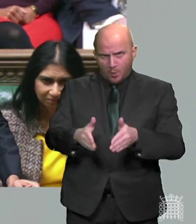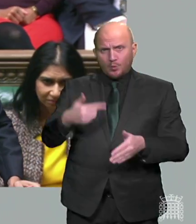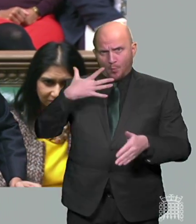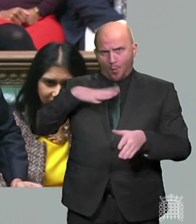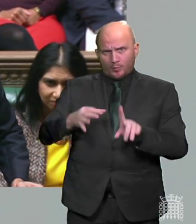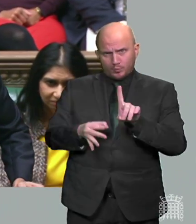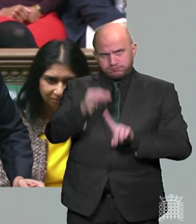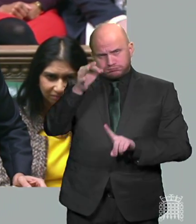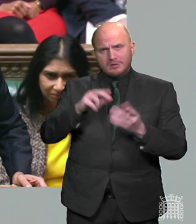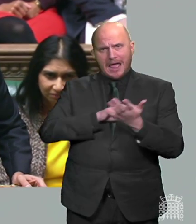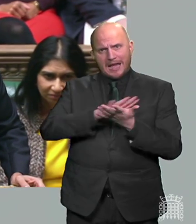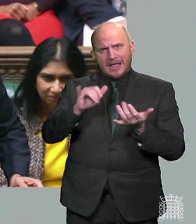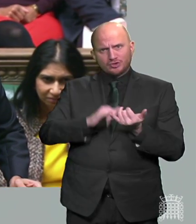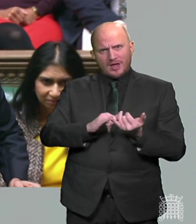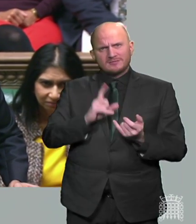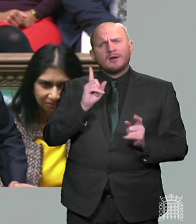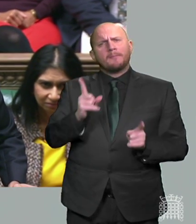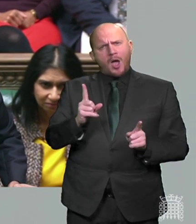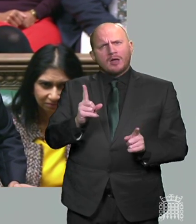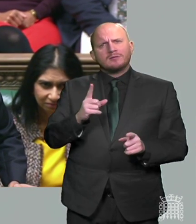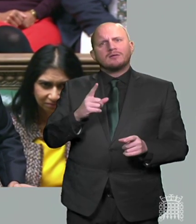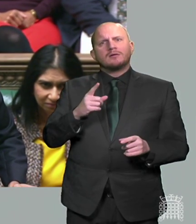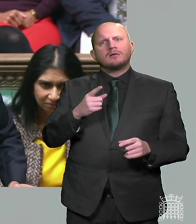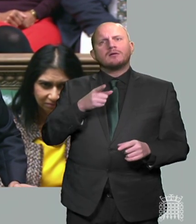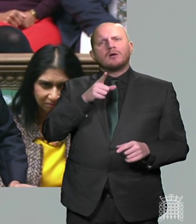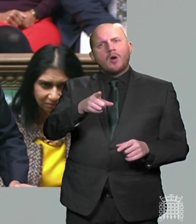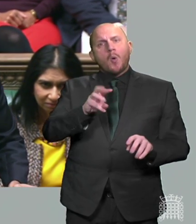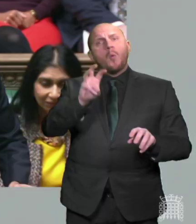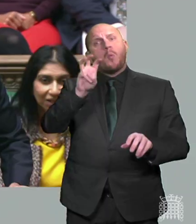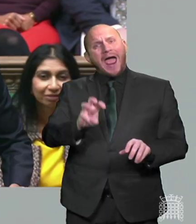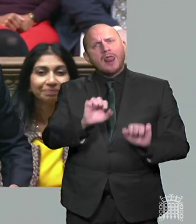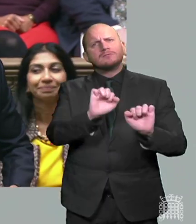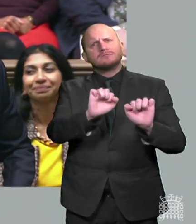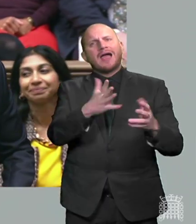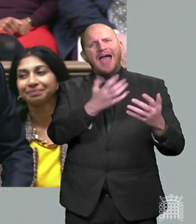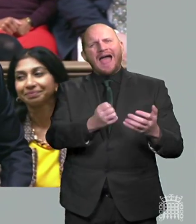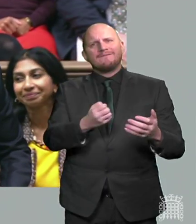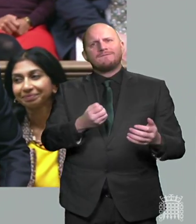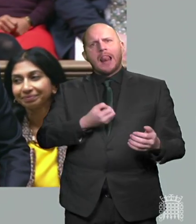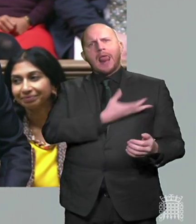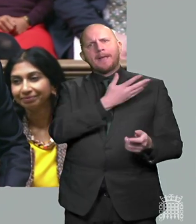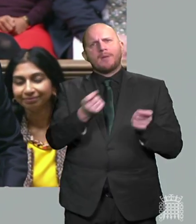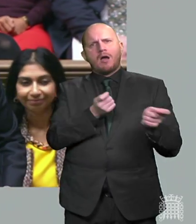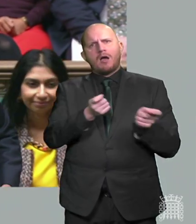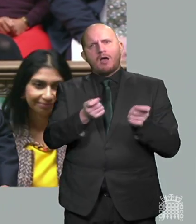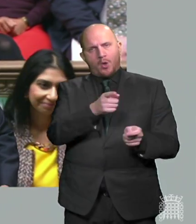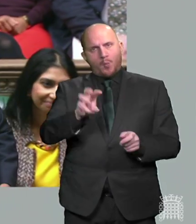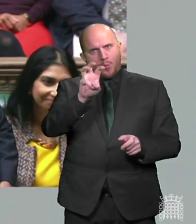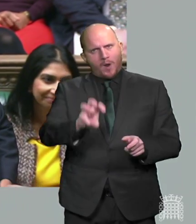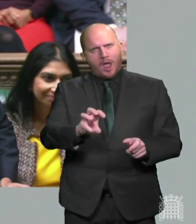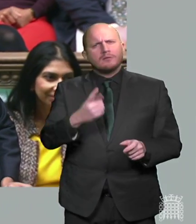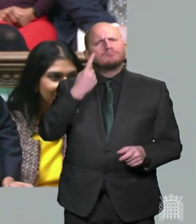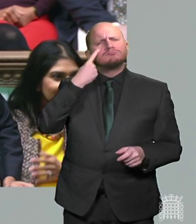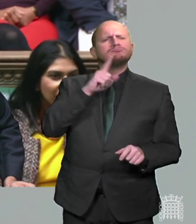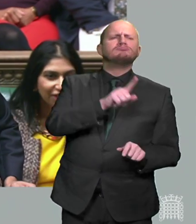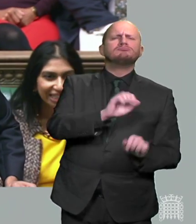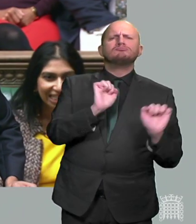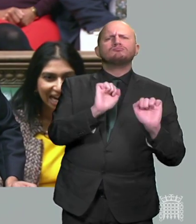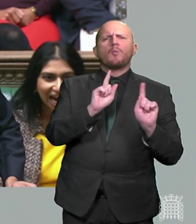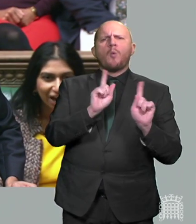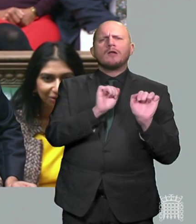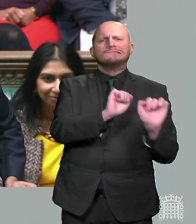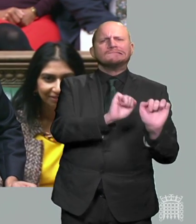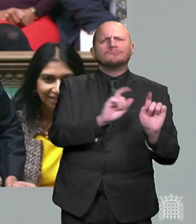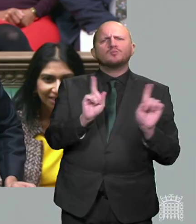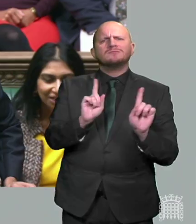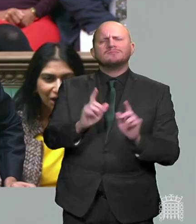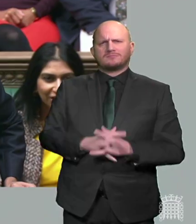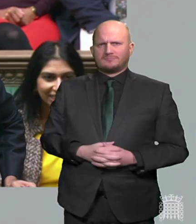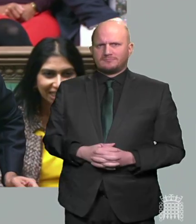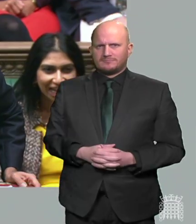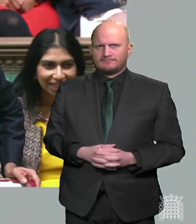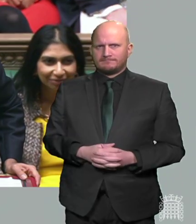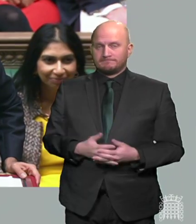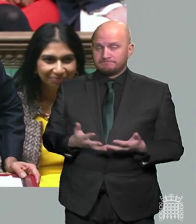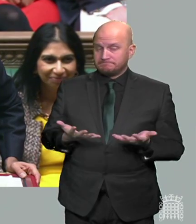But let us have a look at the NHS in Labour-run Wales, shall we?